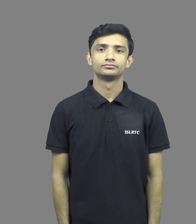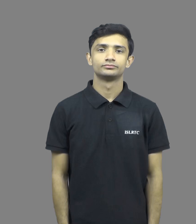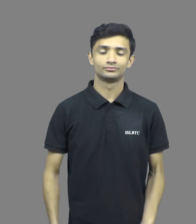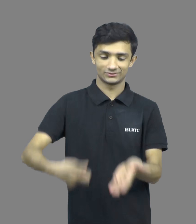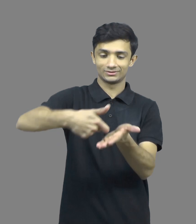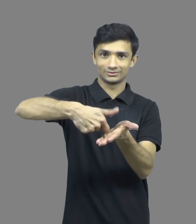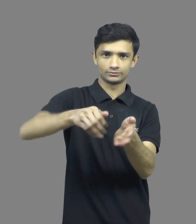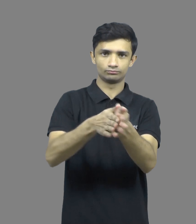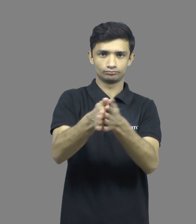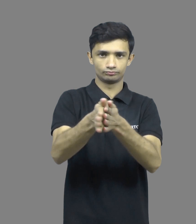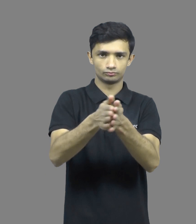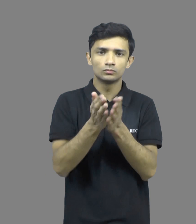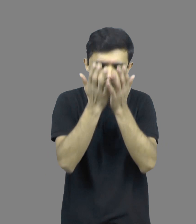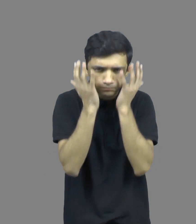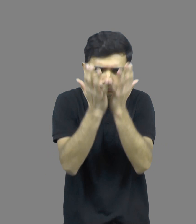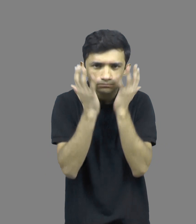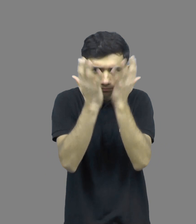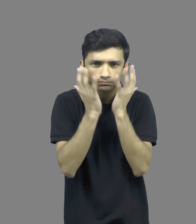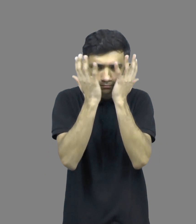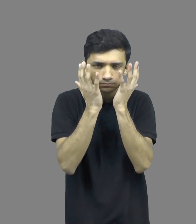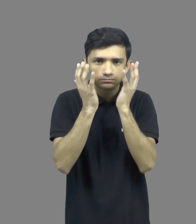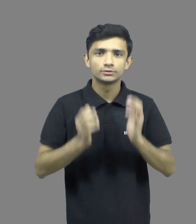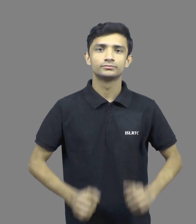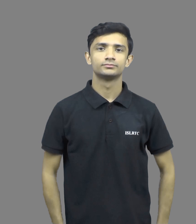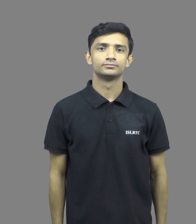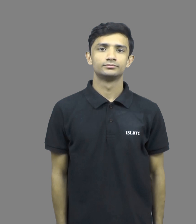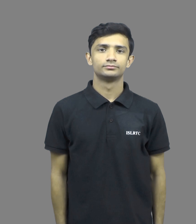Facewash (Liquid Gel)